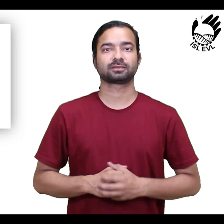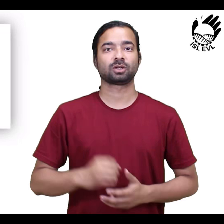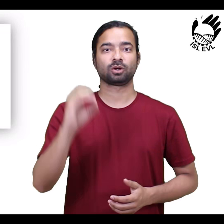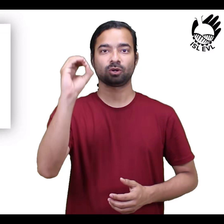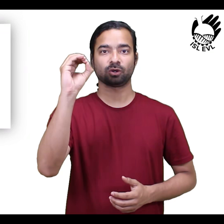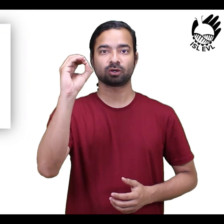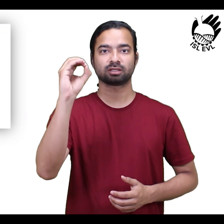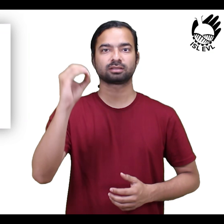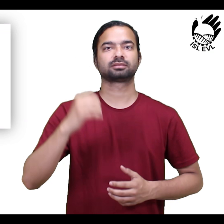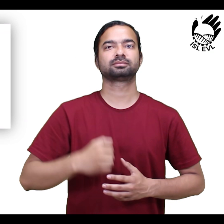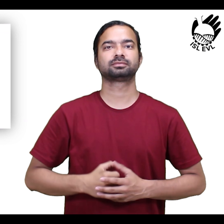Oxygen